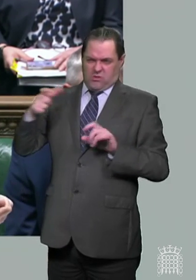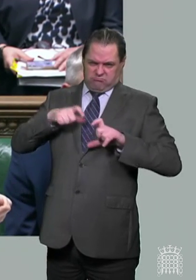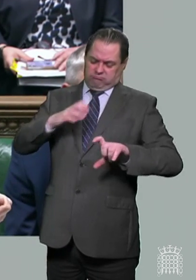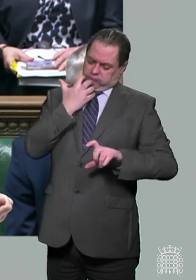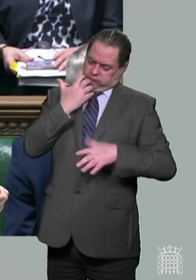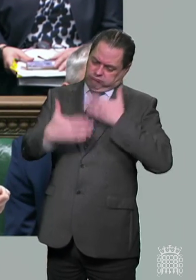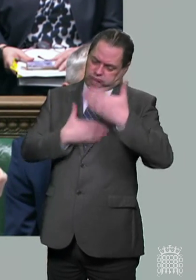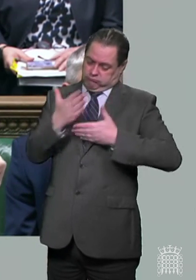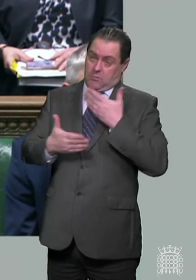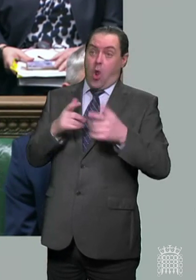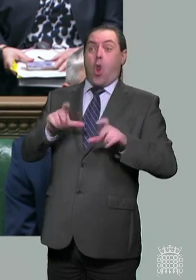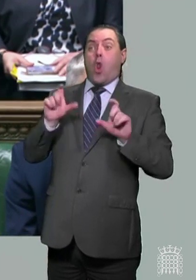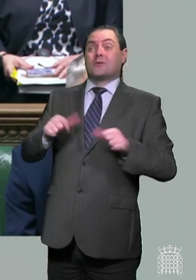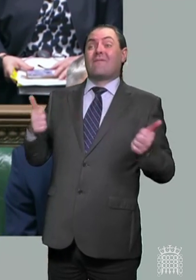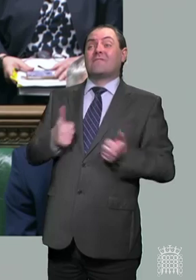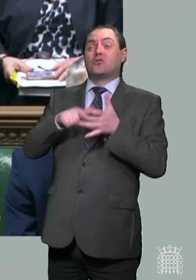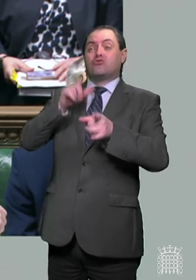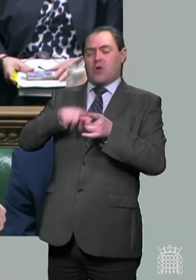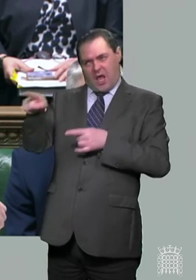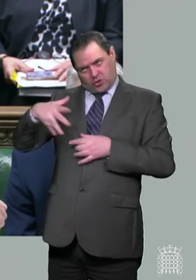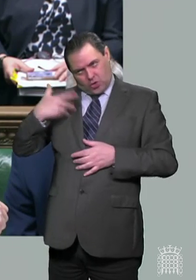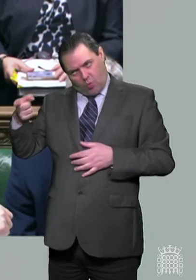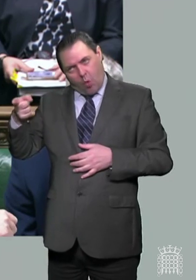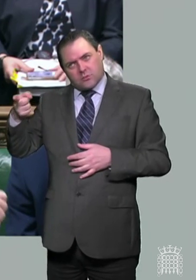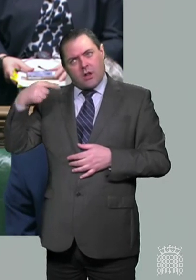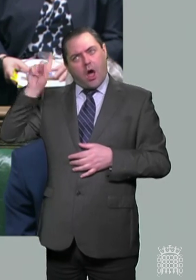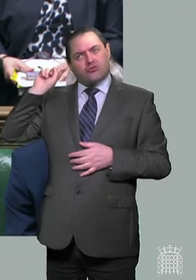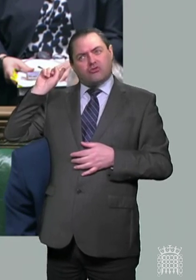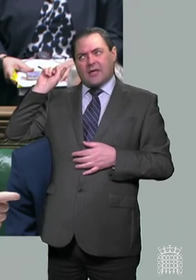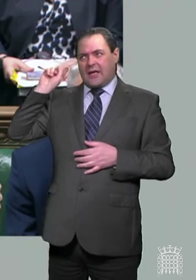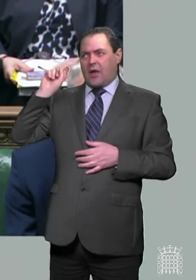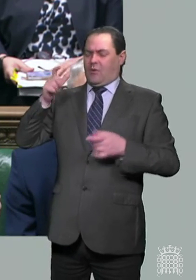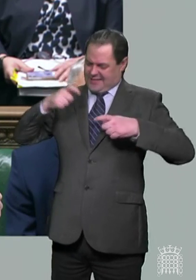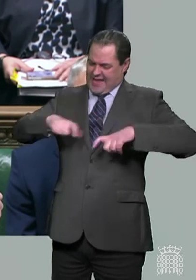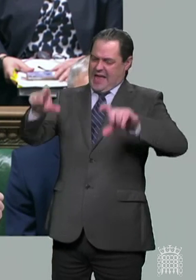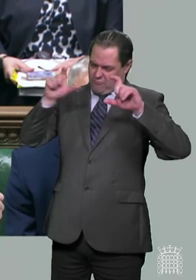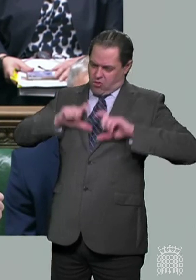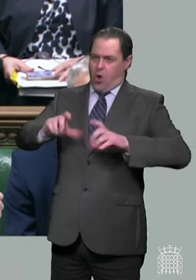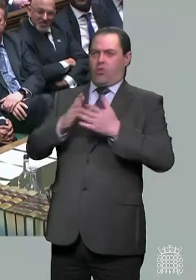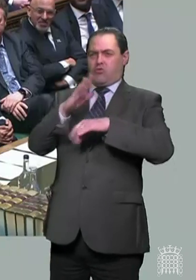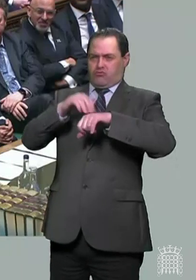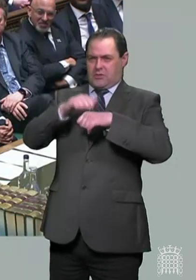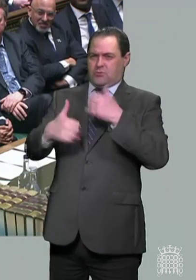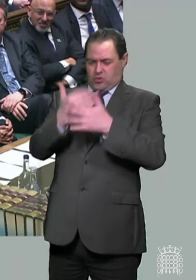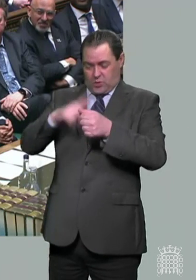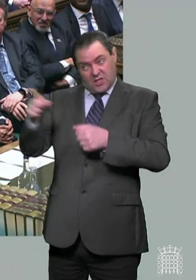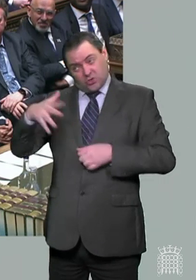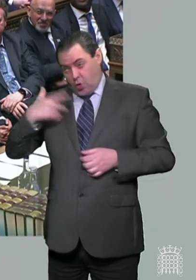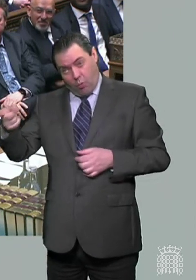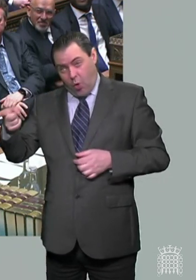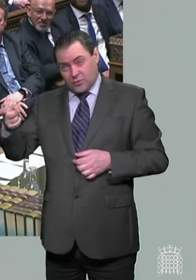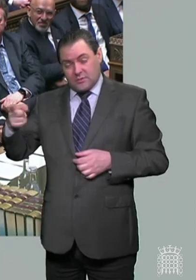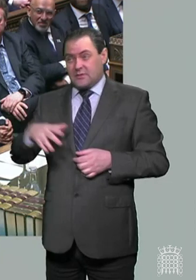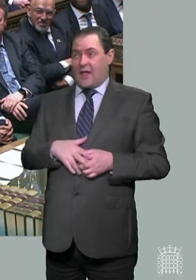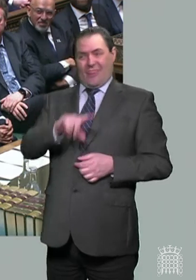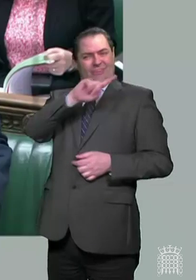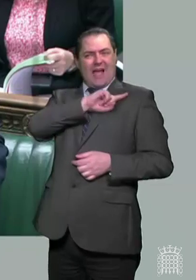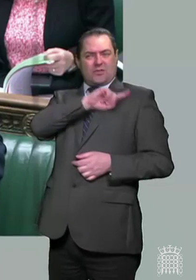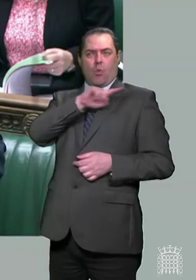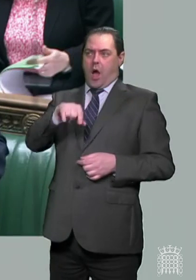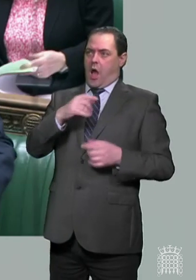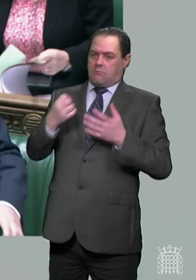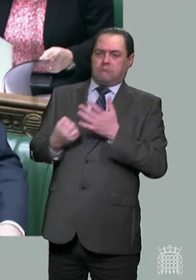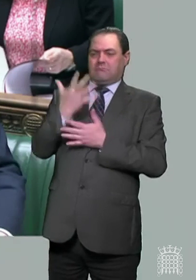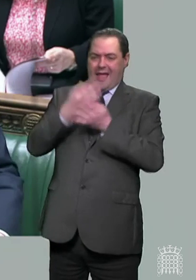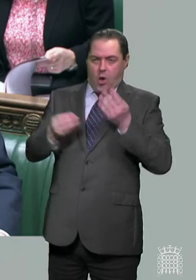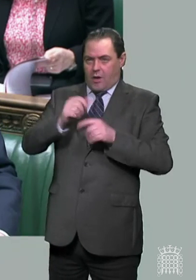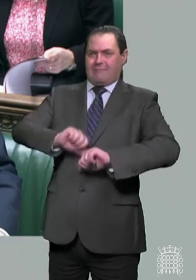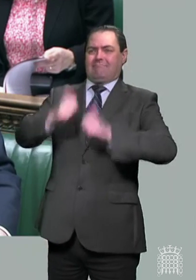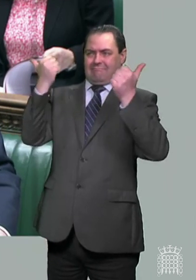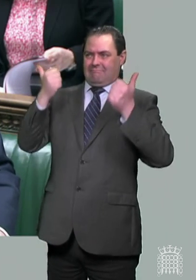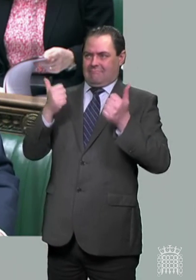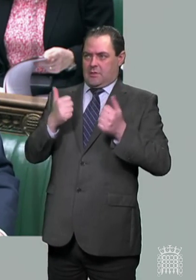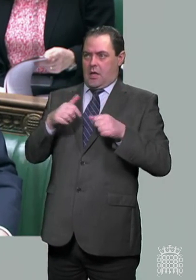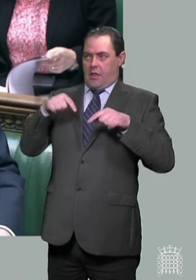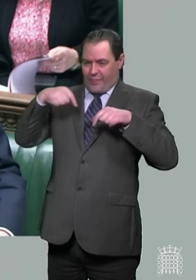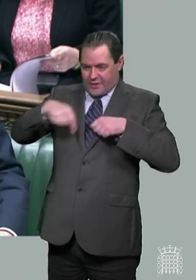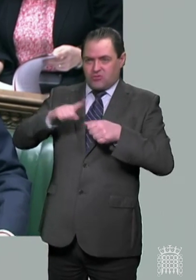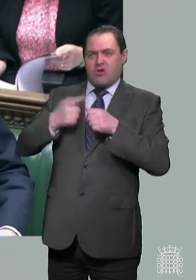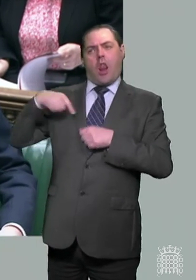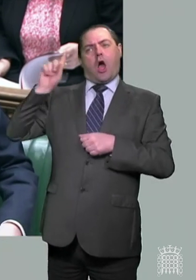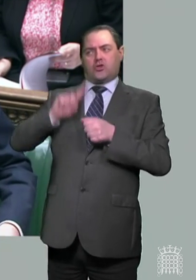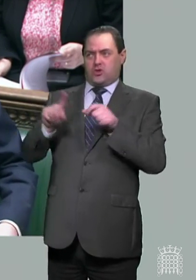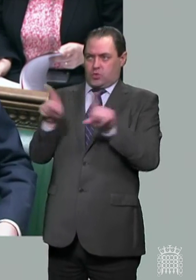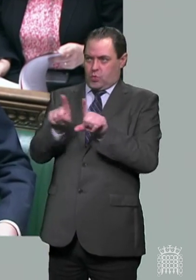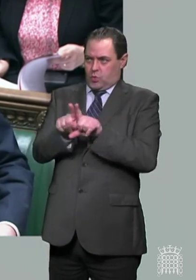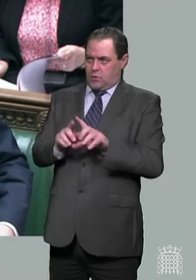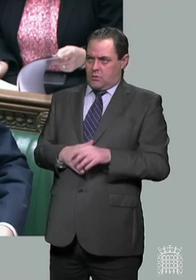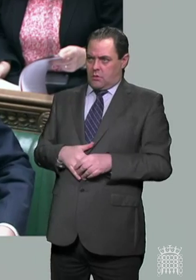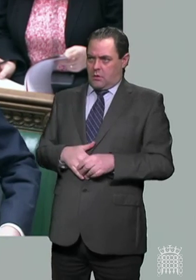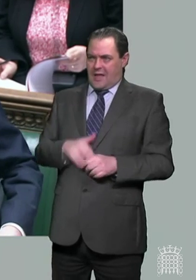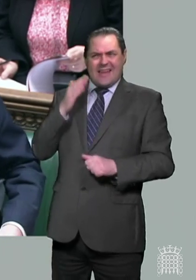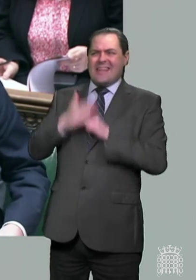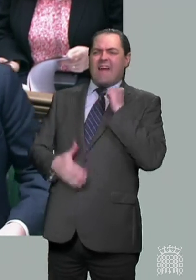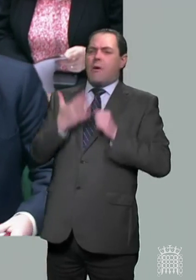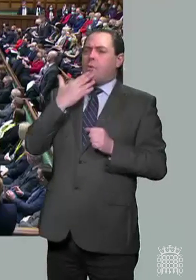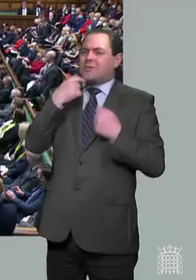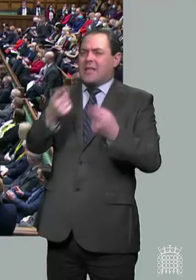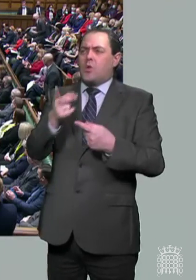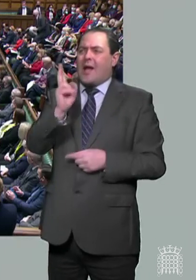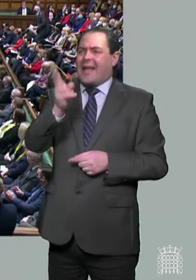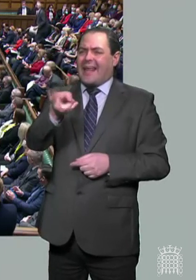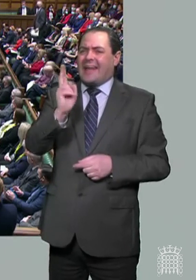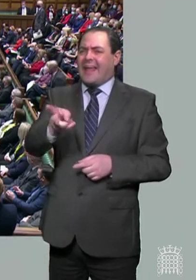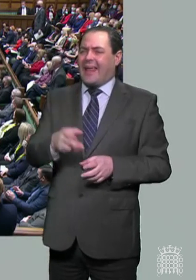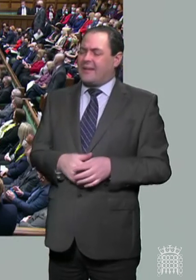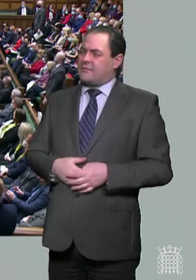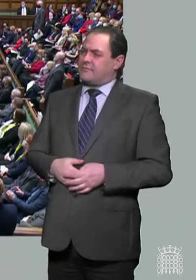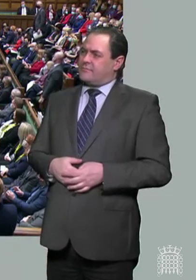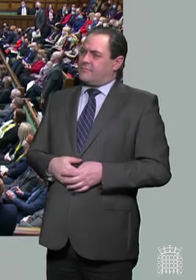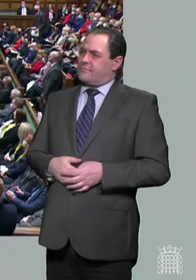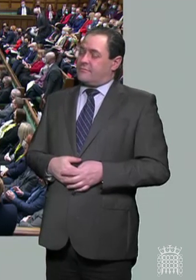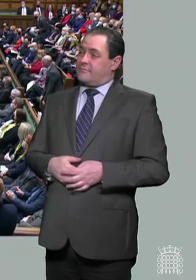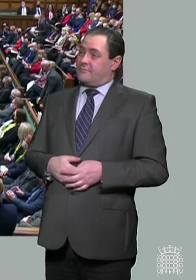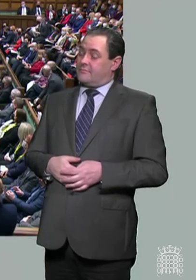We came out of lockdown in July last year when the Leader of the Opposition opposed it, and we kept going over Christmas and new year when they opposed it, and that is why we have the fastest-growing economy in the G7, not just last year but this year as well, as I never tire of saying.